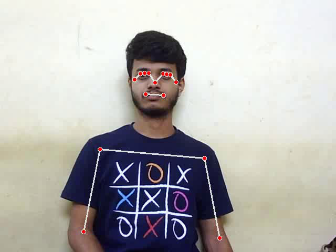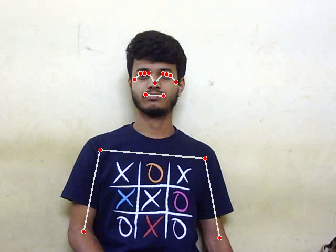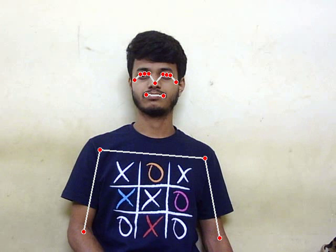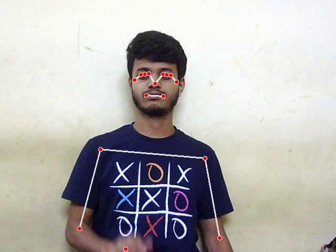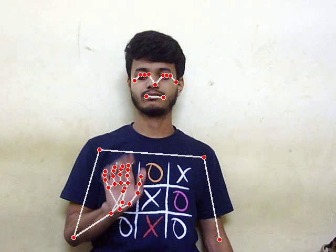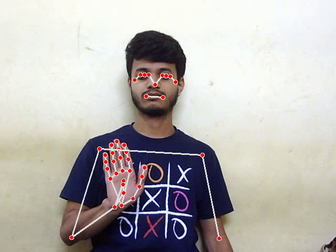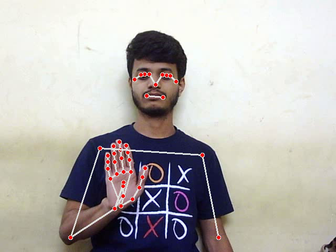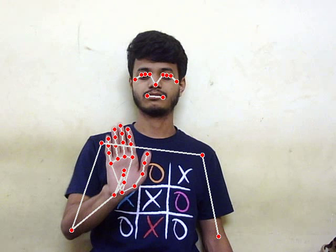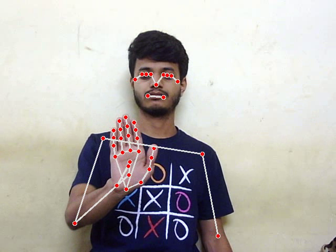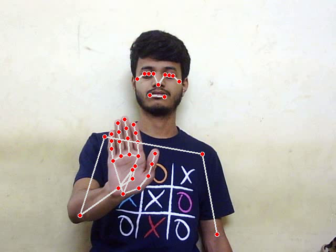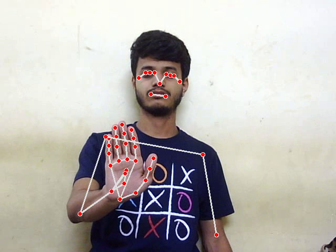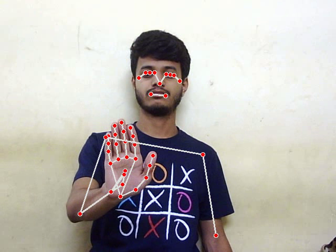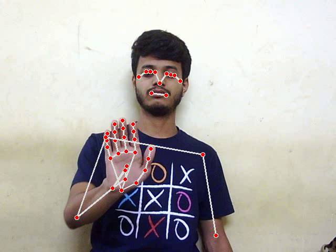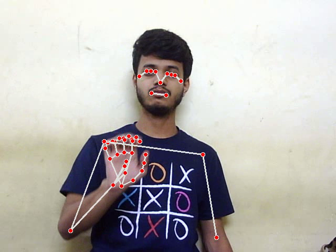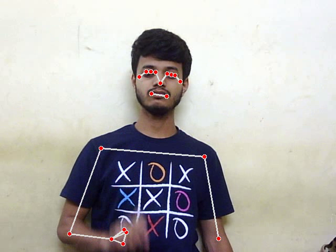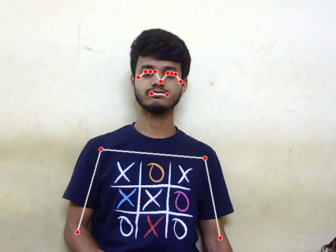your